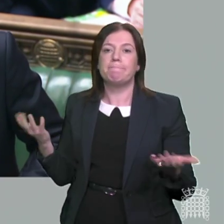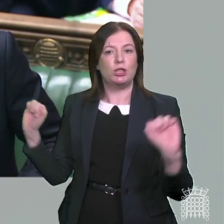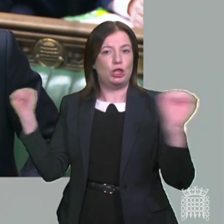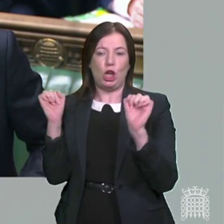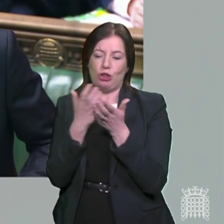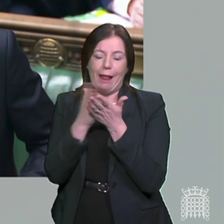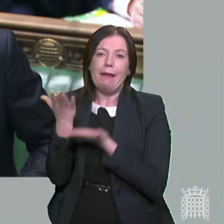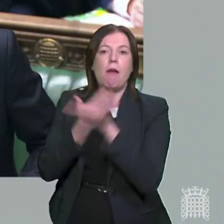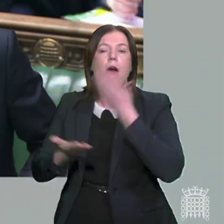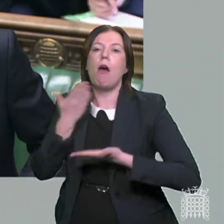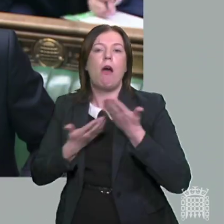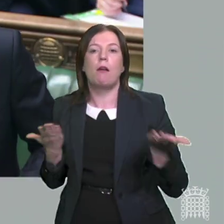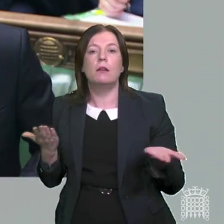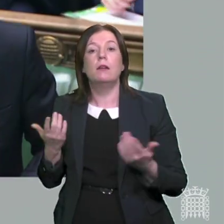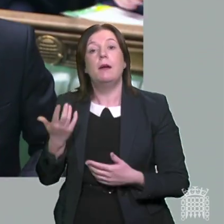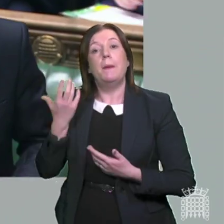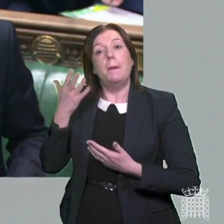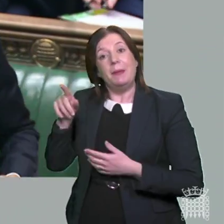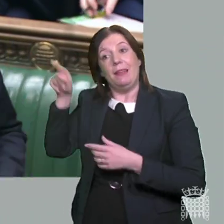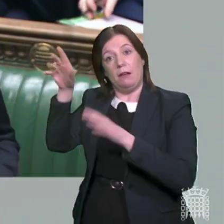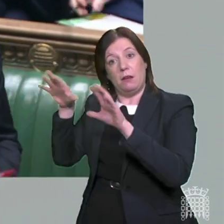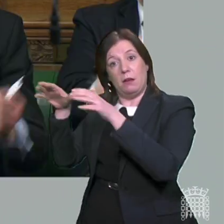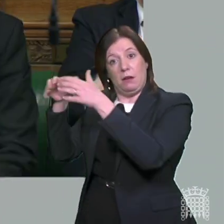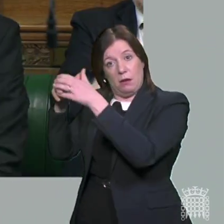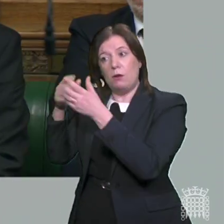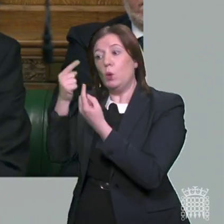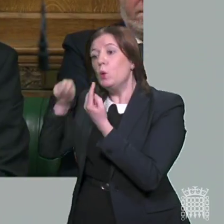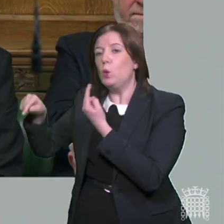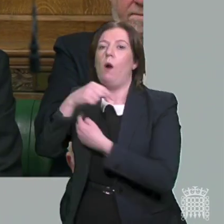We have also sanctioned several people connected with the case.